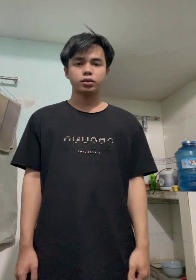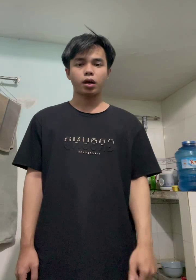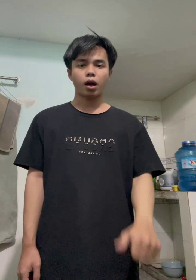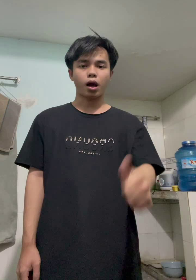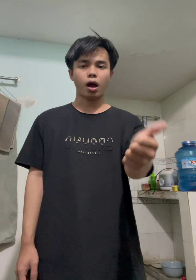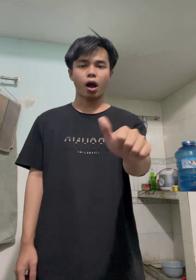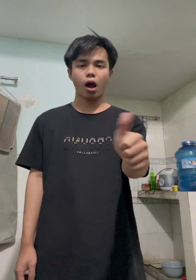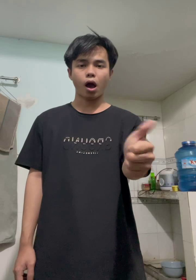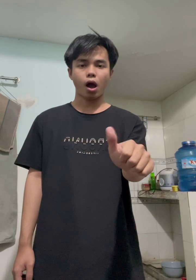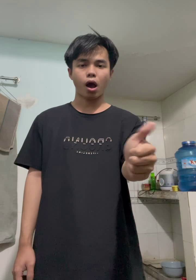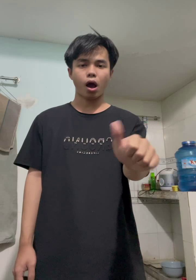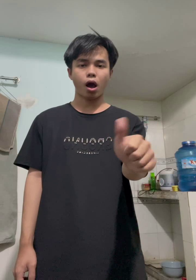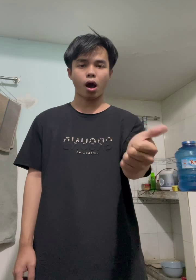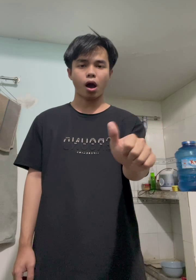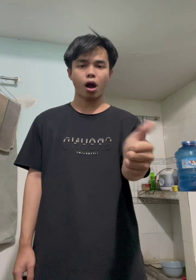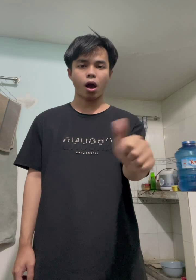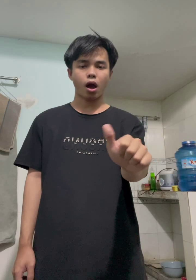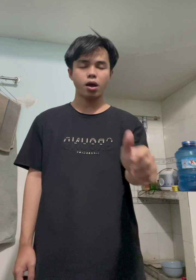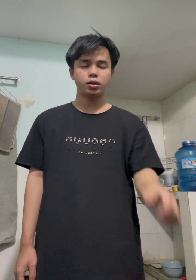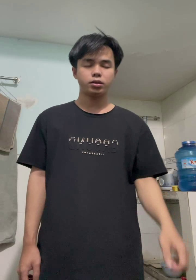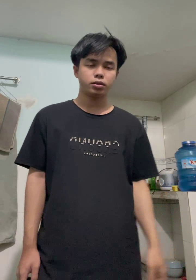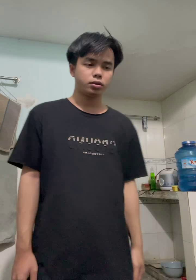ai